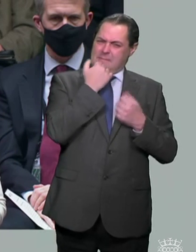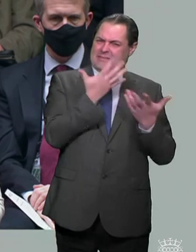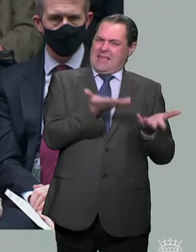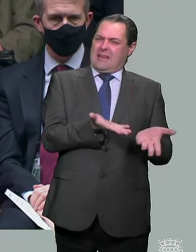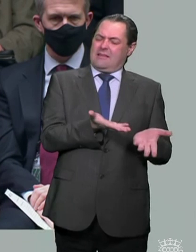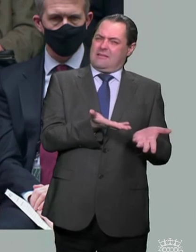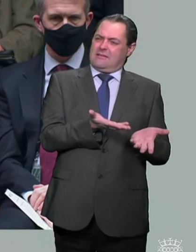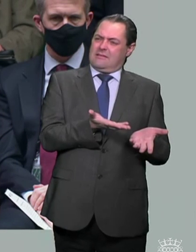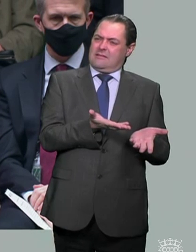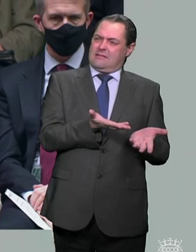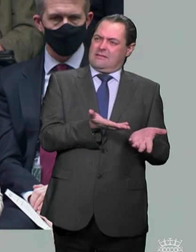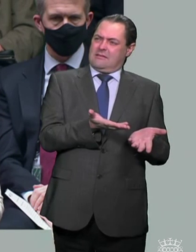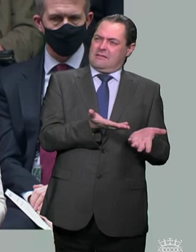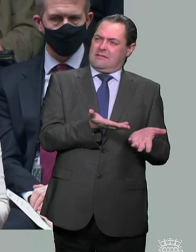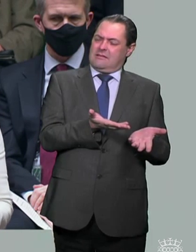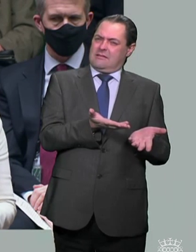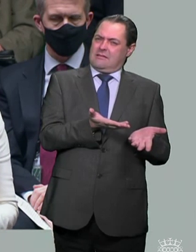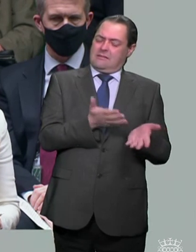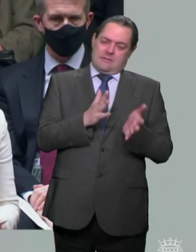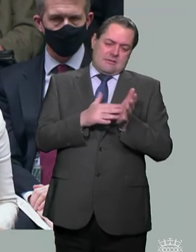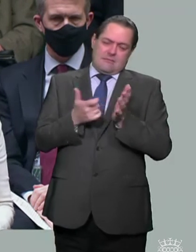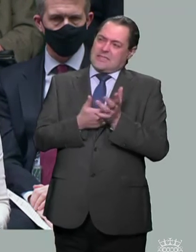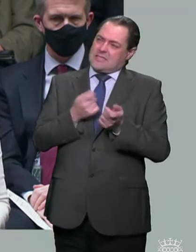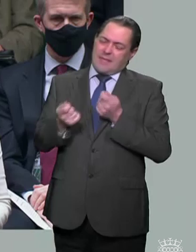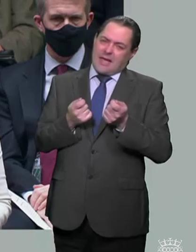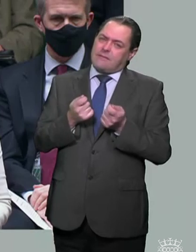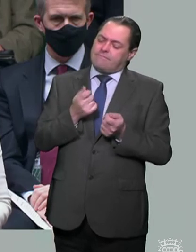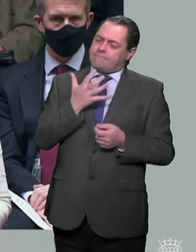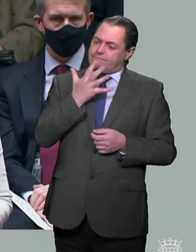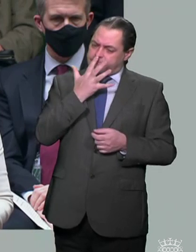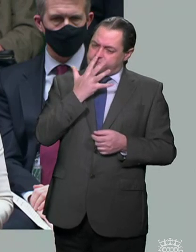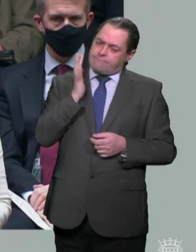10. This is disgraceful.